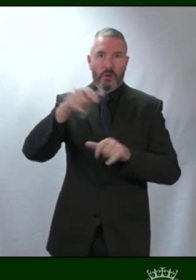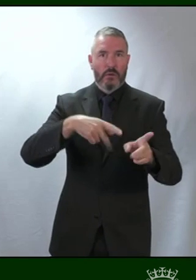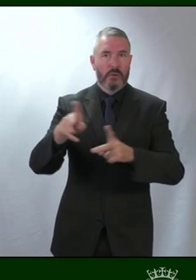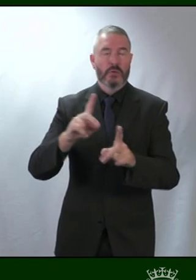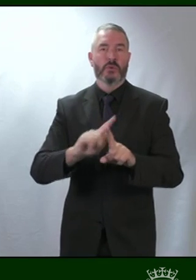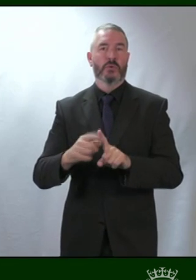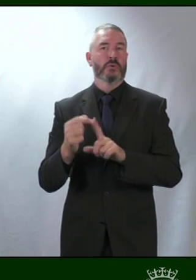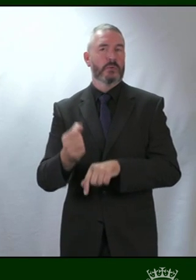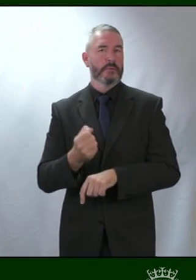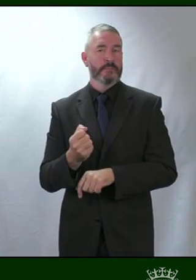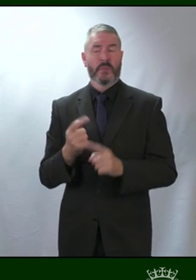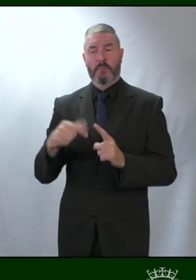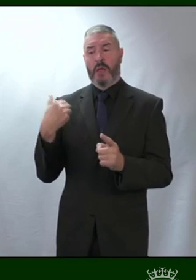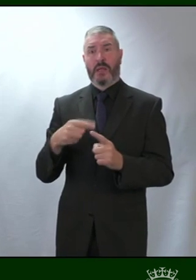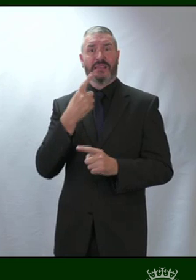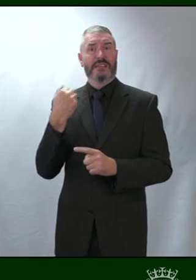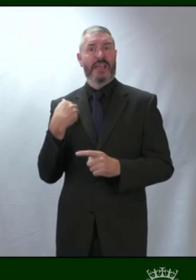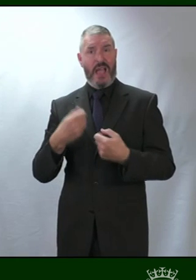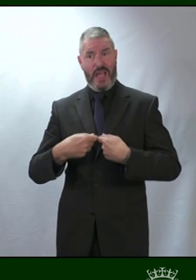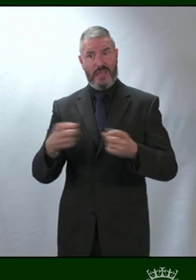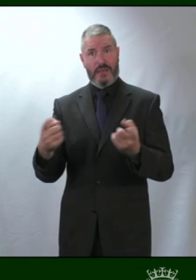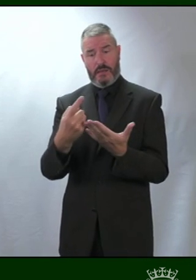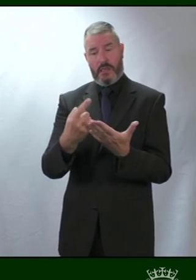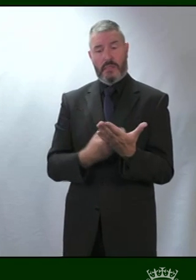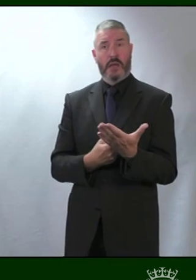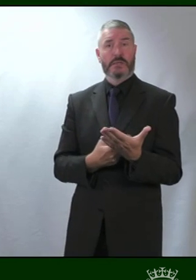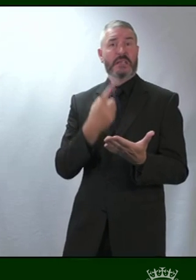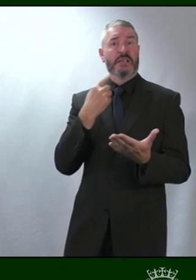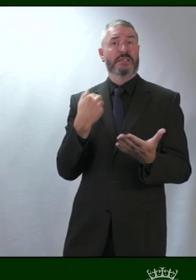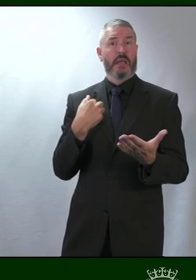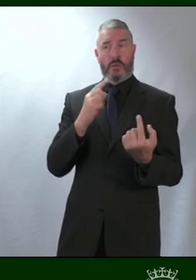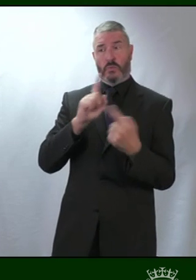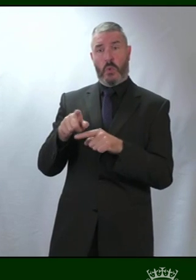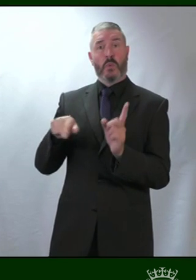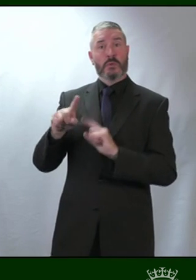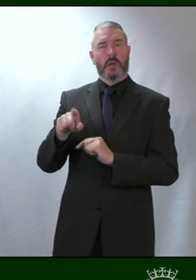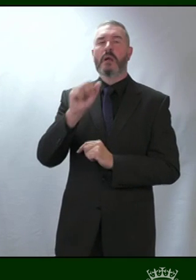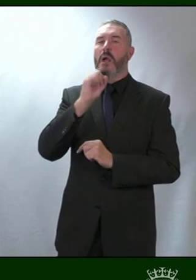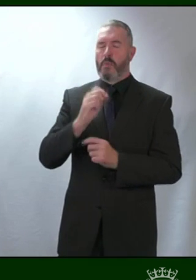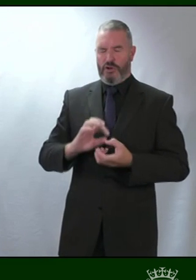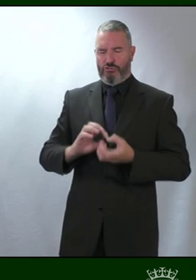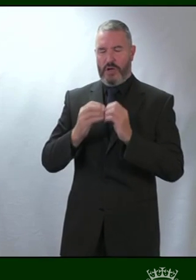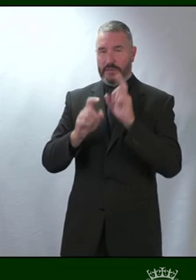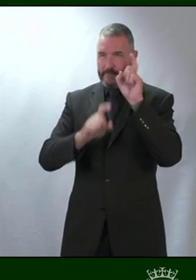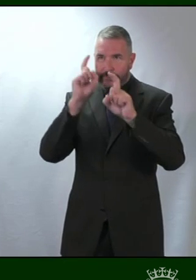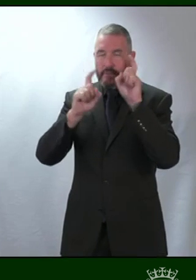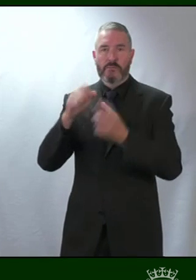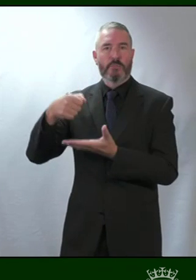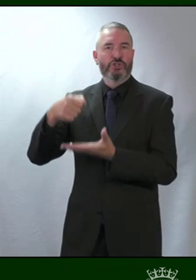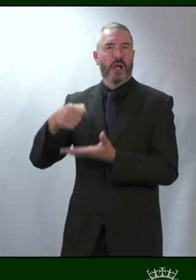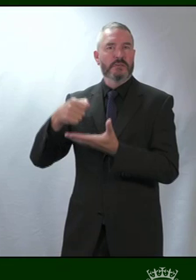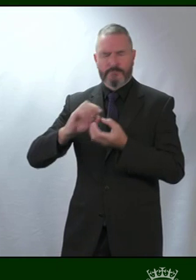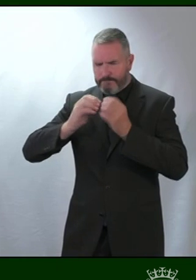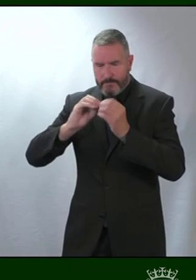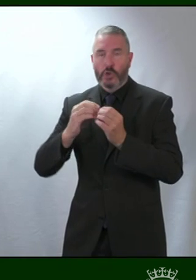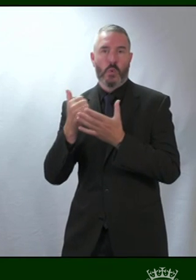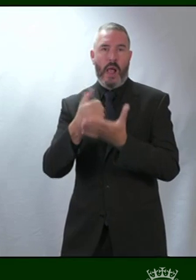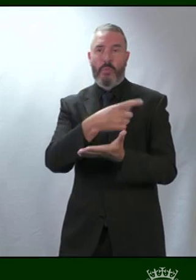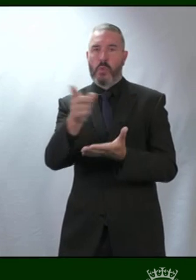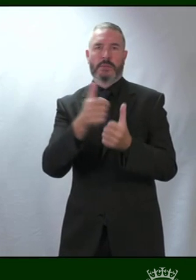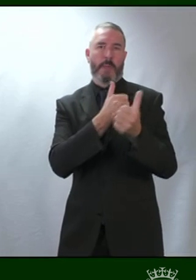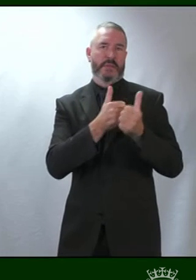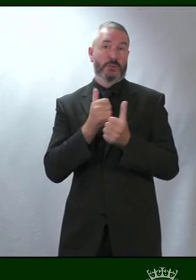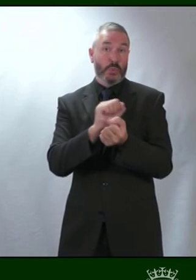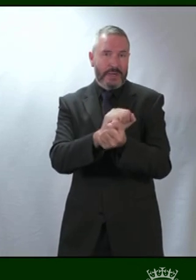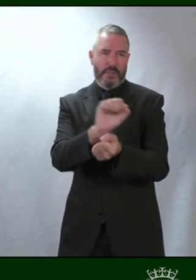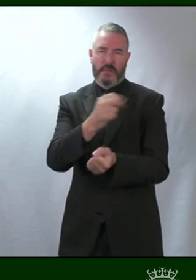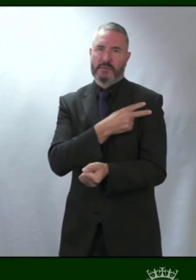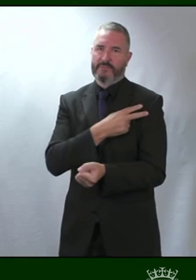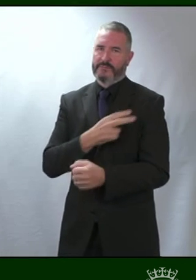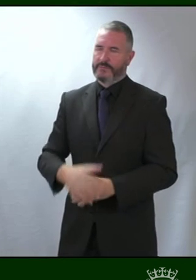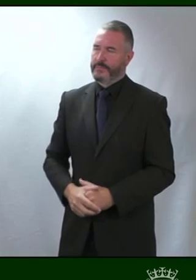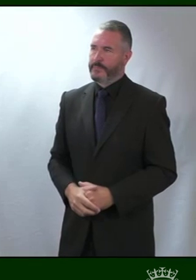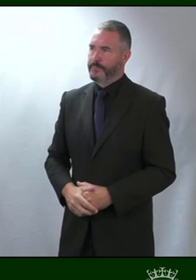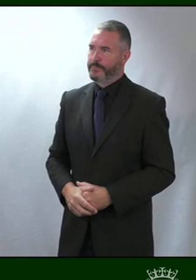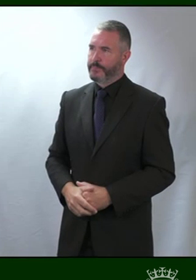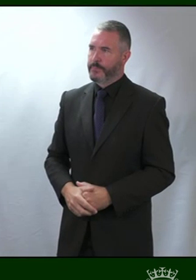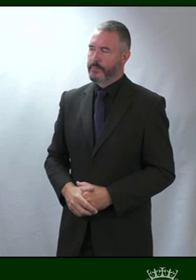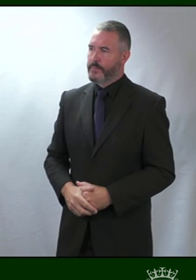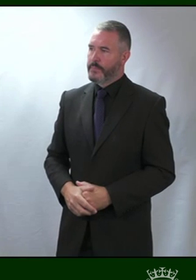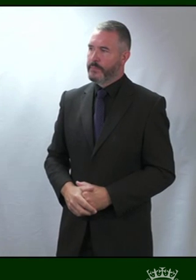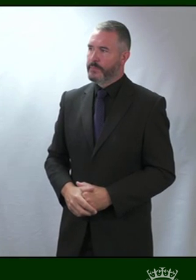In addition to the package that I set out yesterday, as I said earlier, there will be creative and imaginative measures from the Chancellor to help people through this crisis.